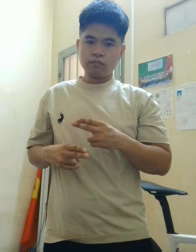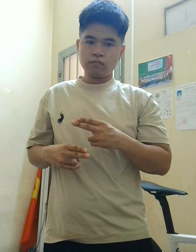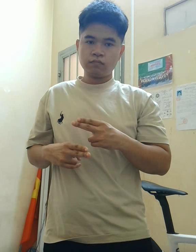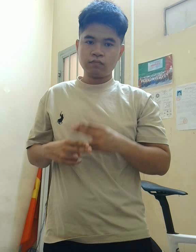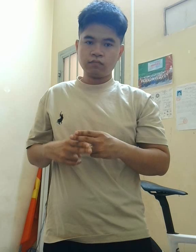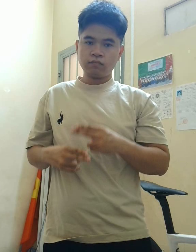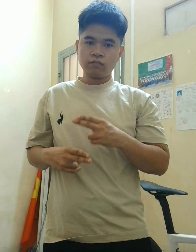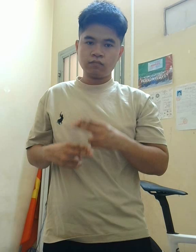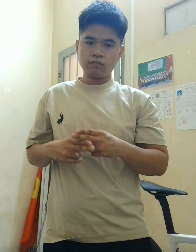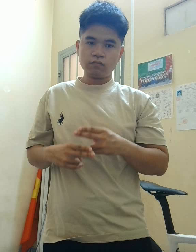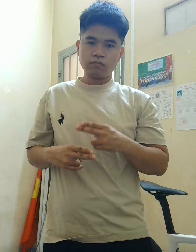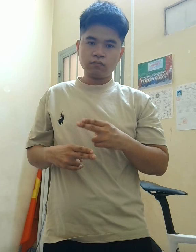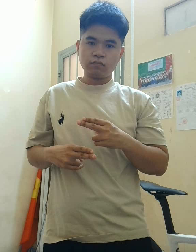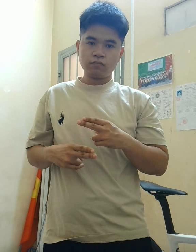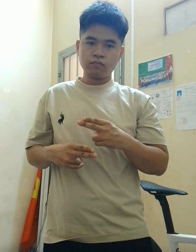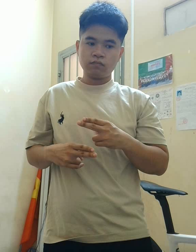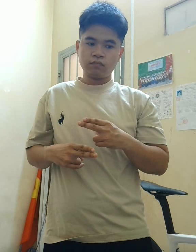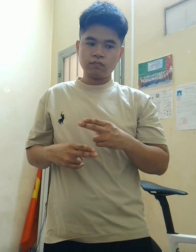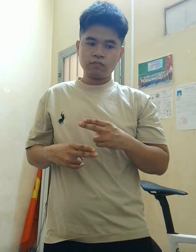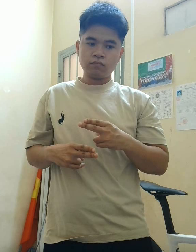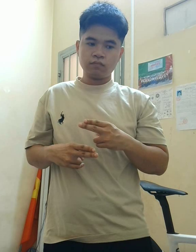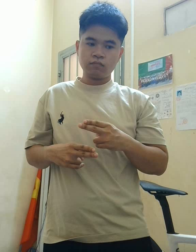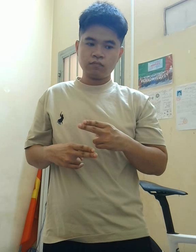ten